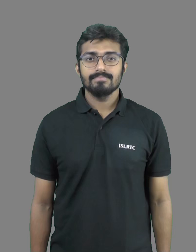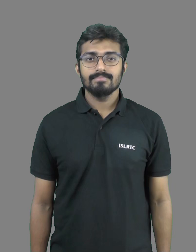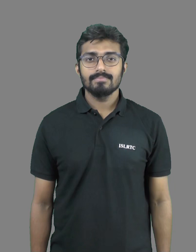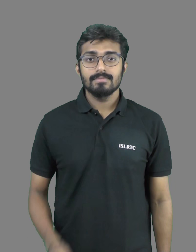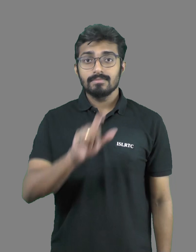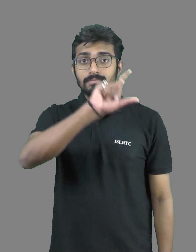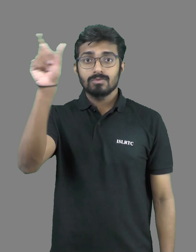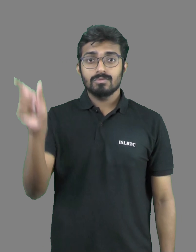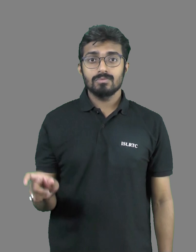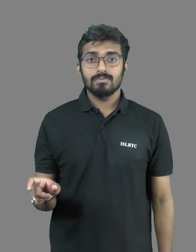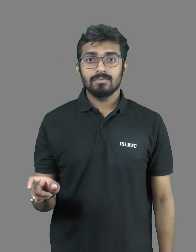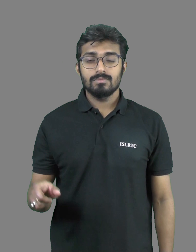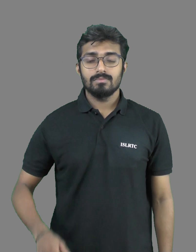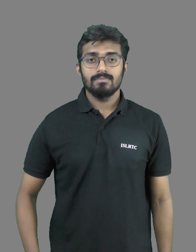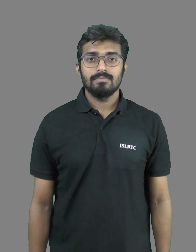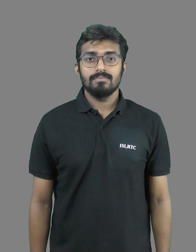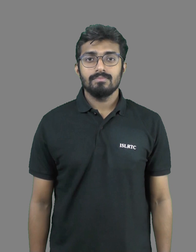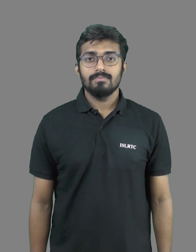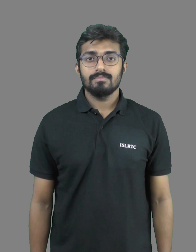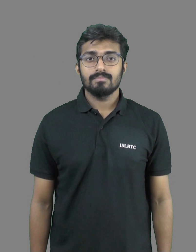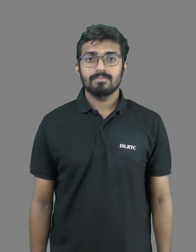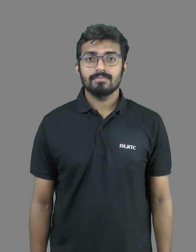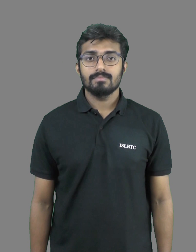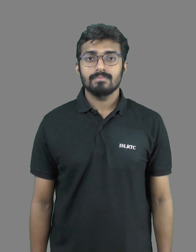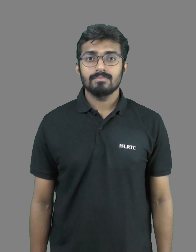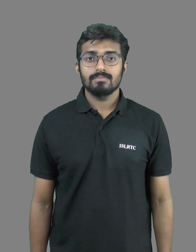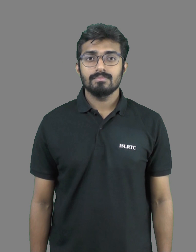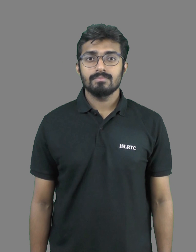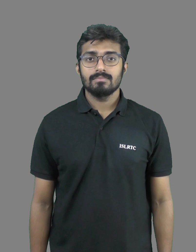Board (Panel)